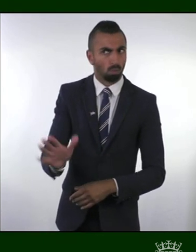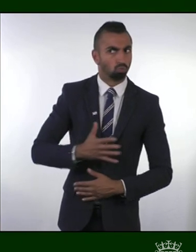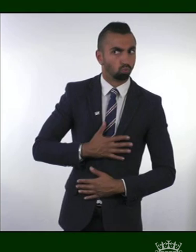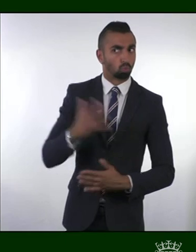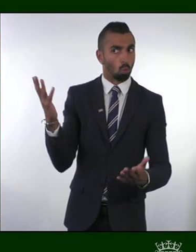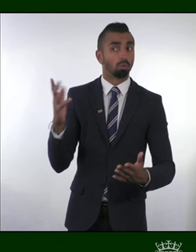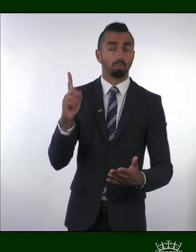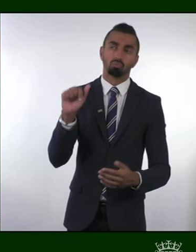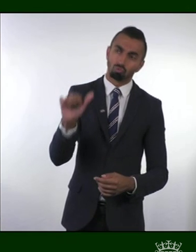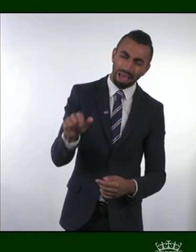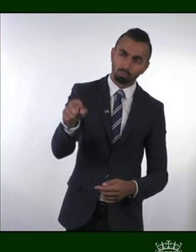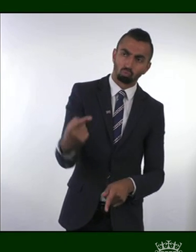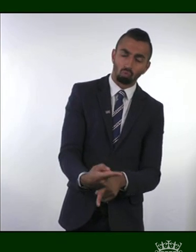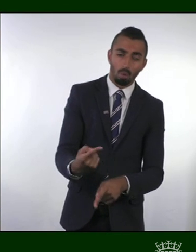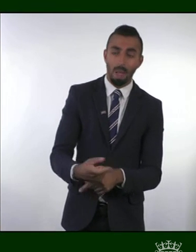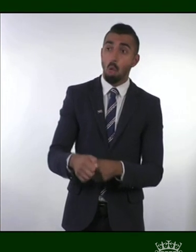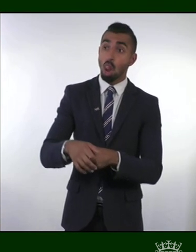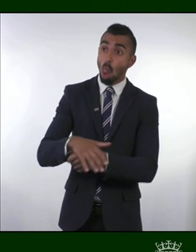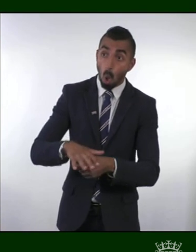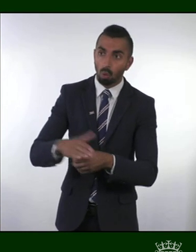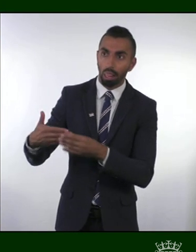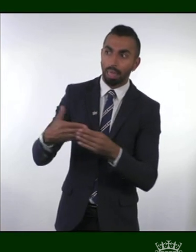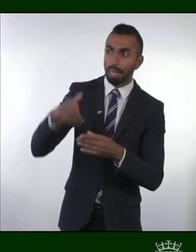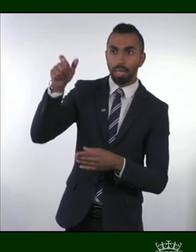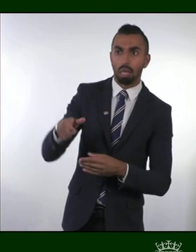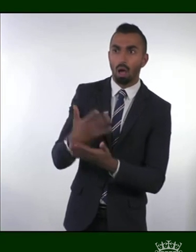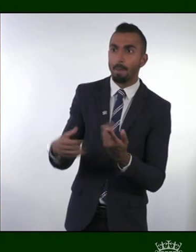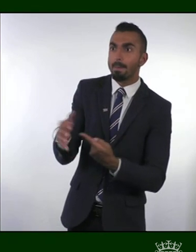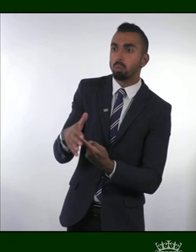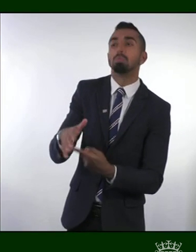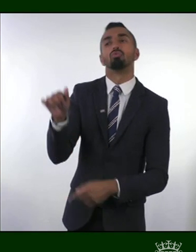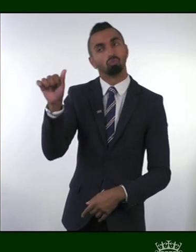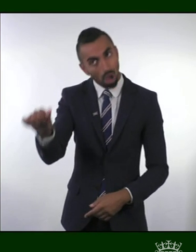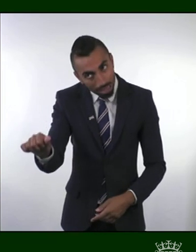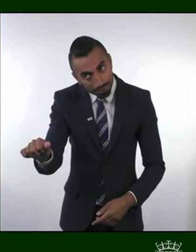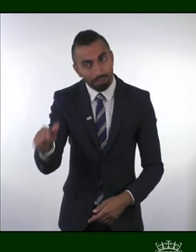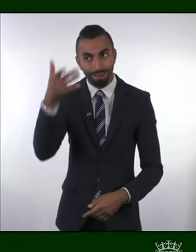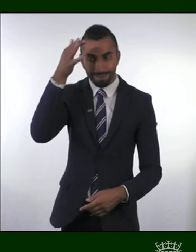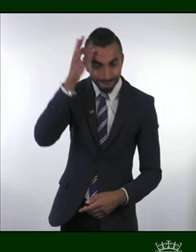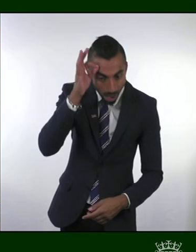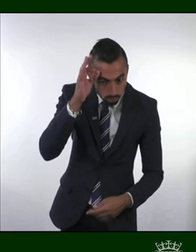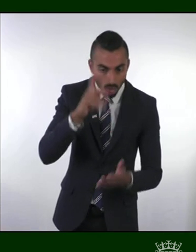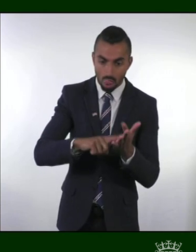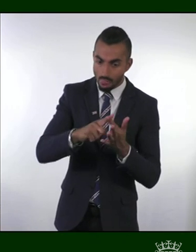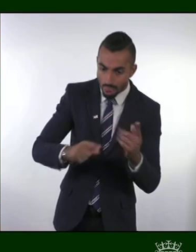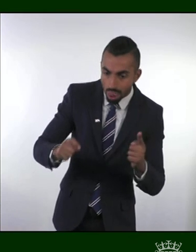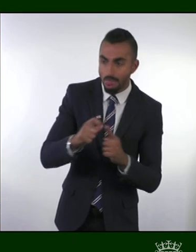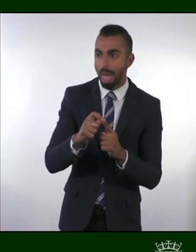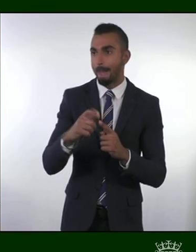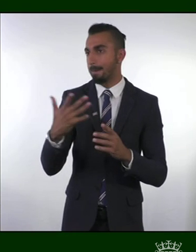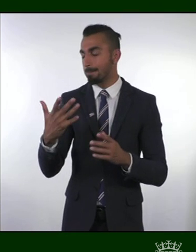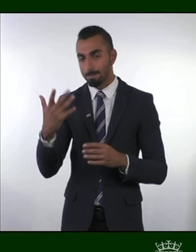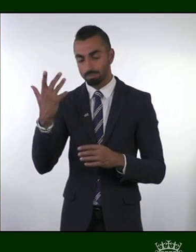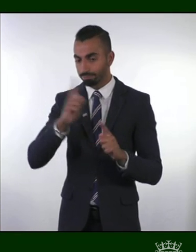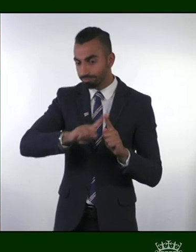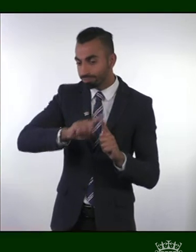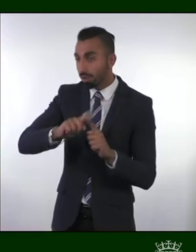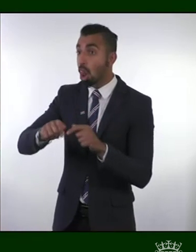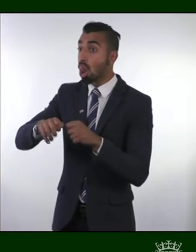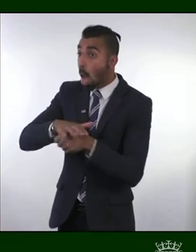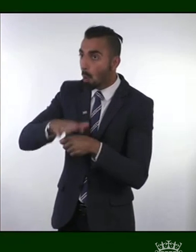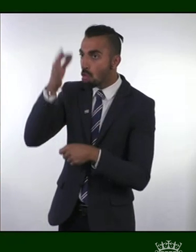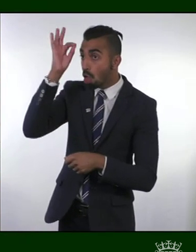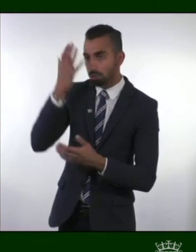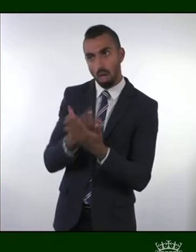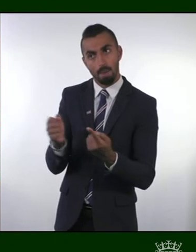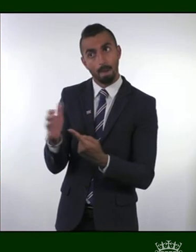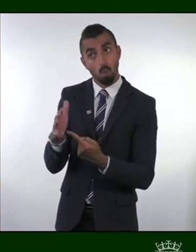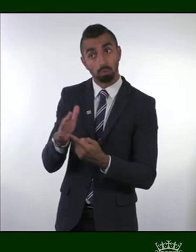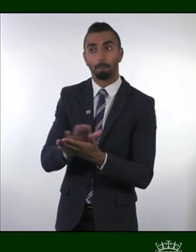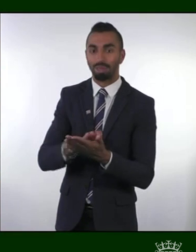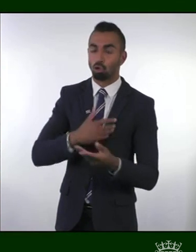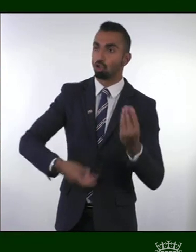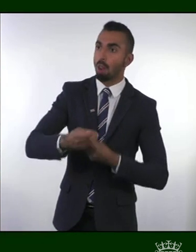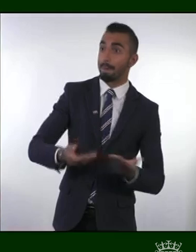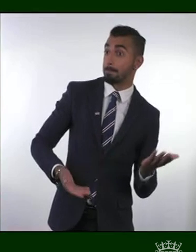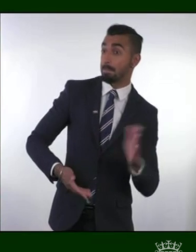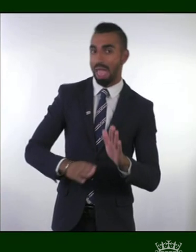It will be local leaders—town councils, parish councils, local authorities and local enterprise partnerships—who drive forward our recovery one area at a time.